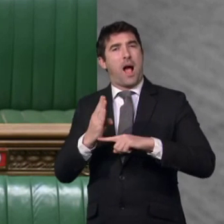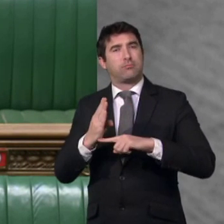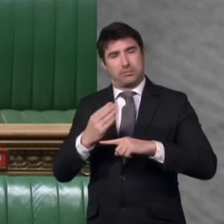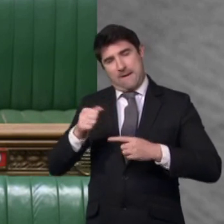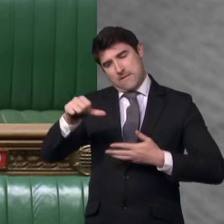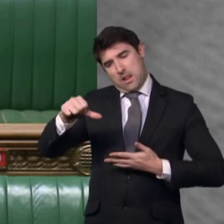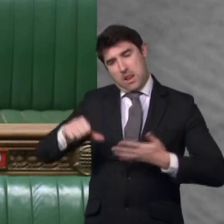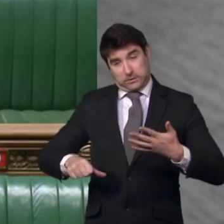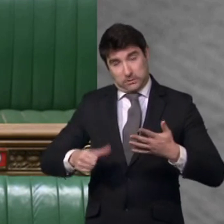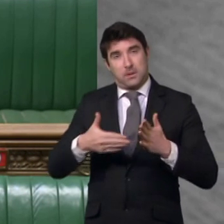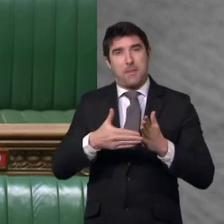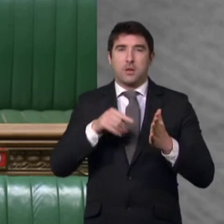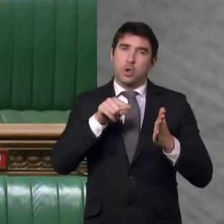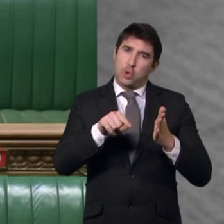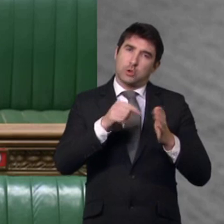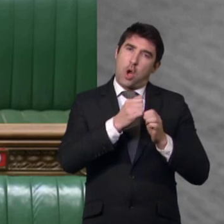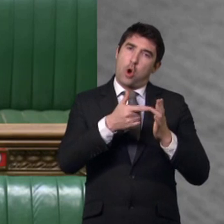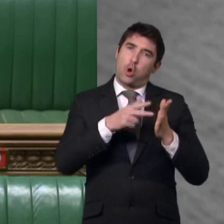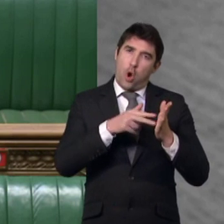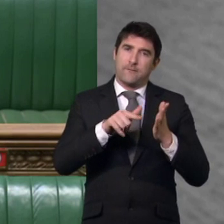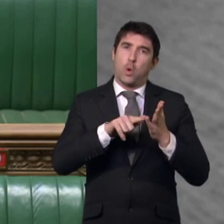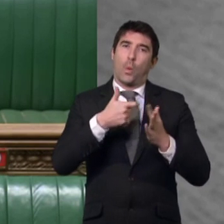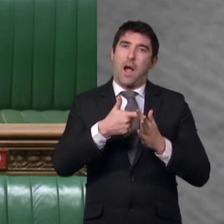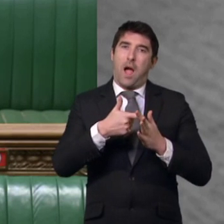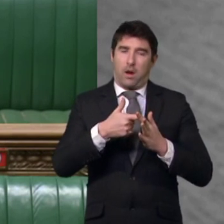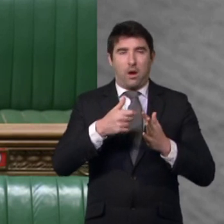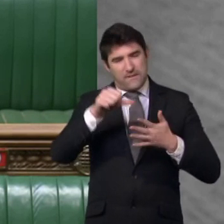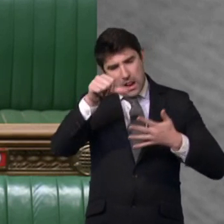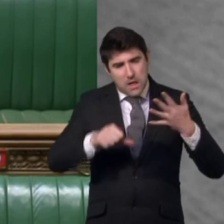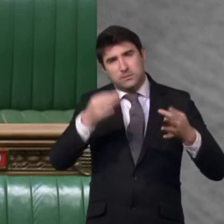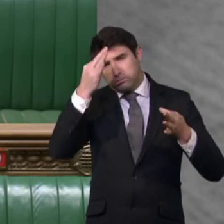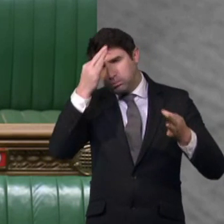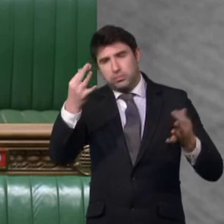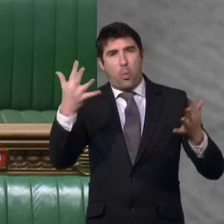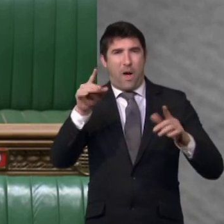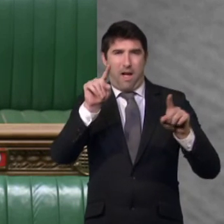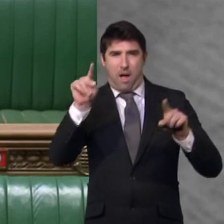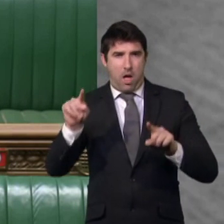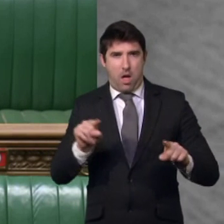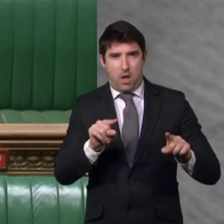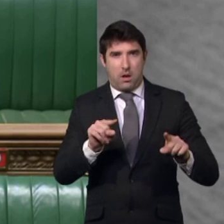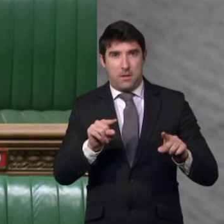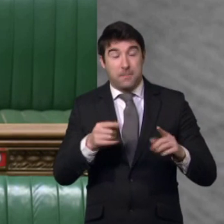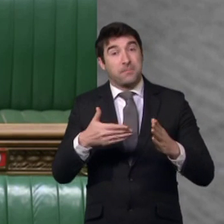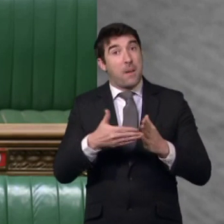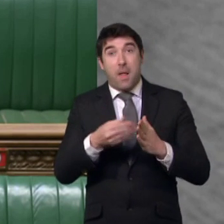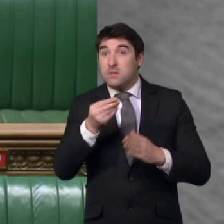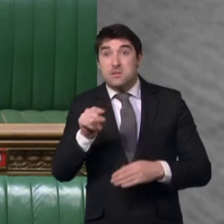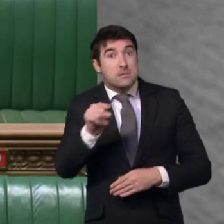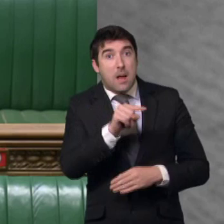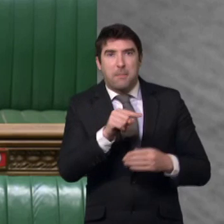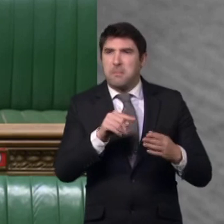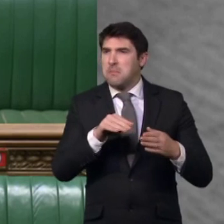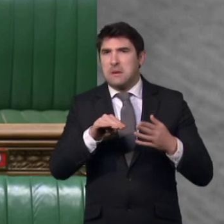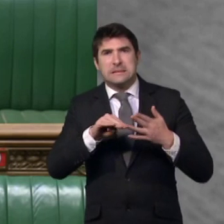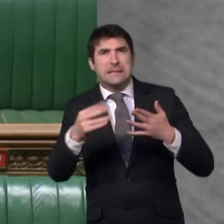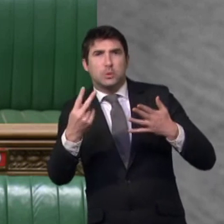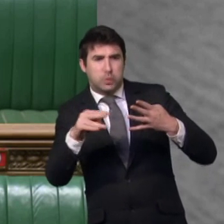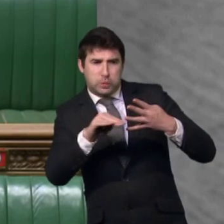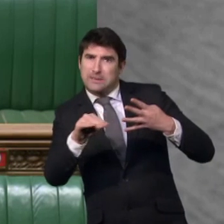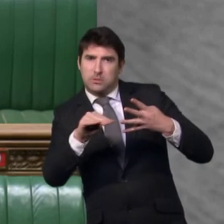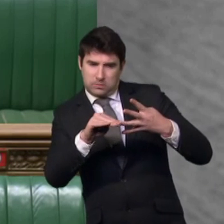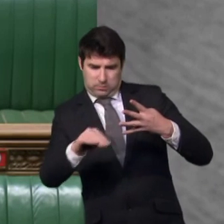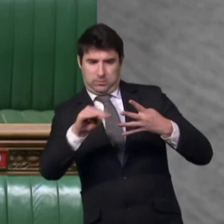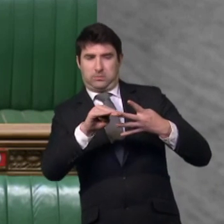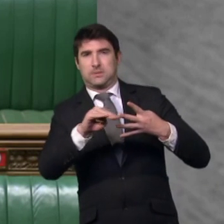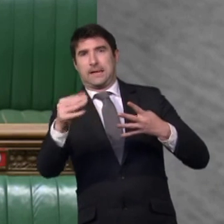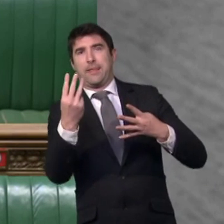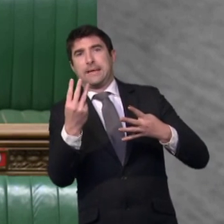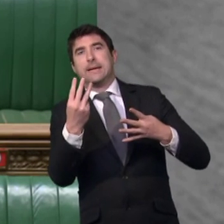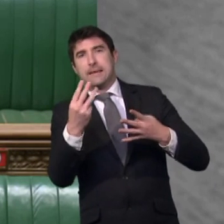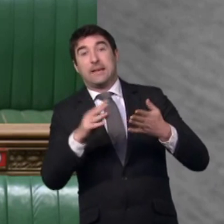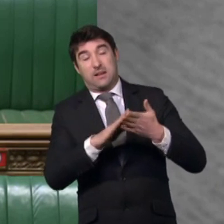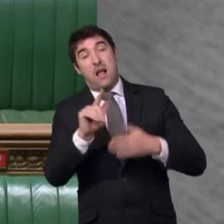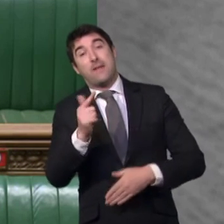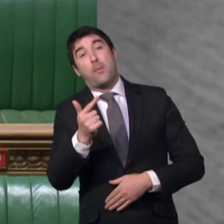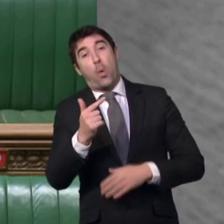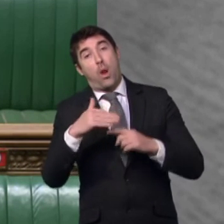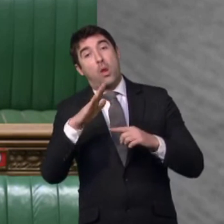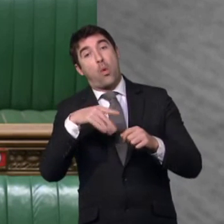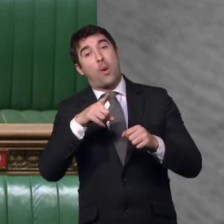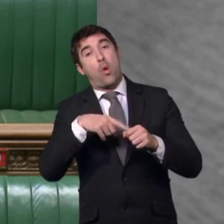Even in most areas not moving into tier 4, cases are rising, and it is therefore necessary to apply tier 3 measures more broadly too, including in Liverpool and North Yorkshire.